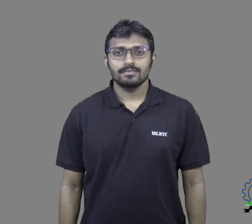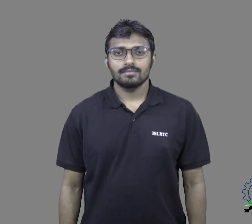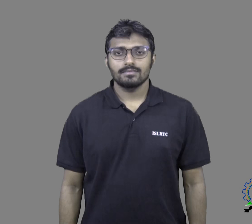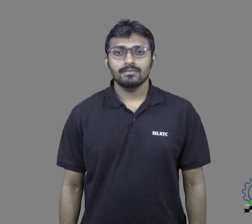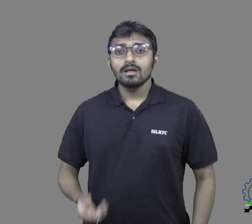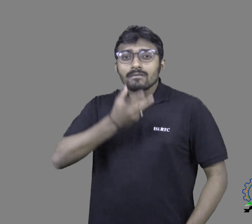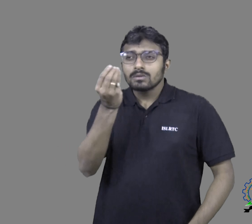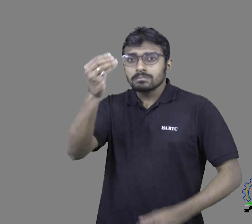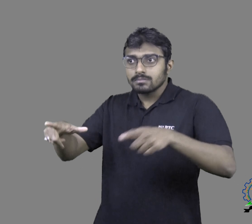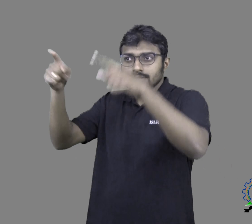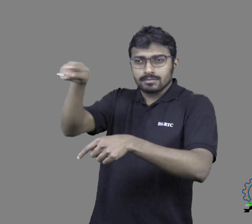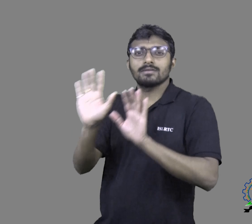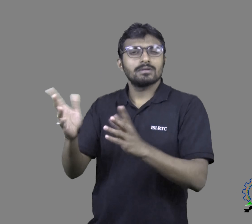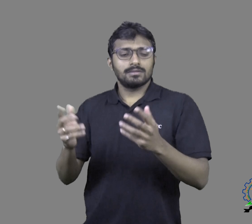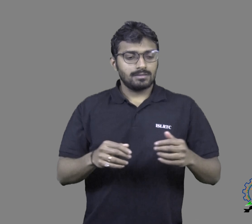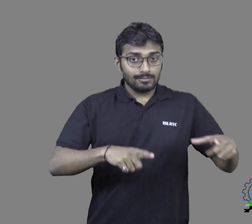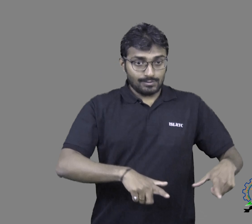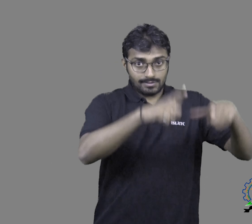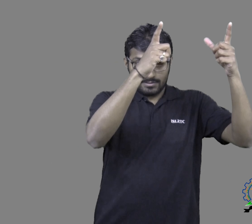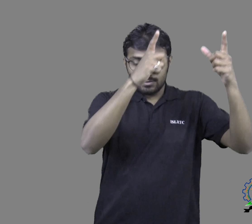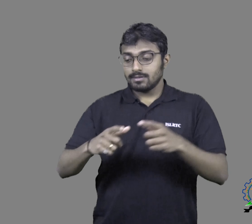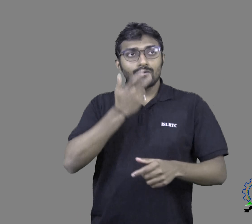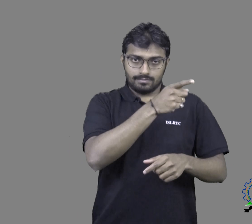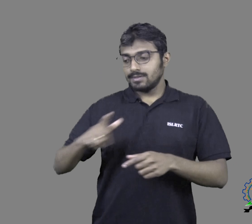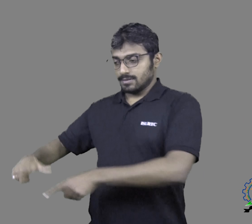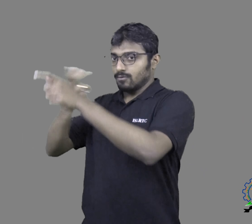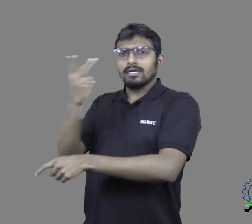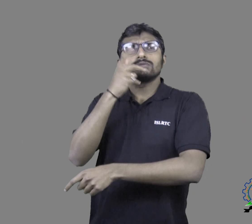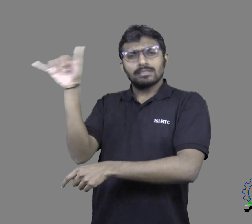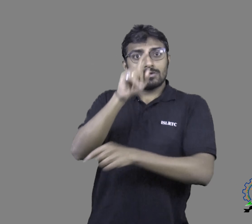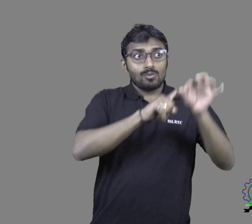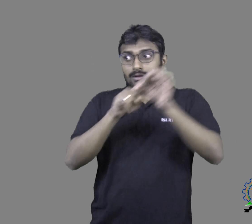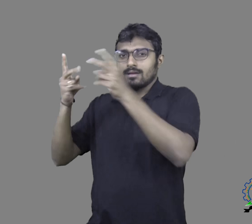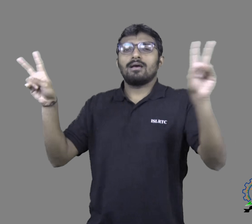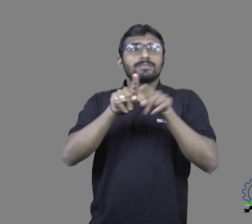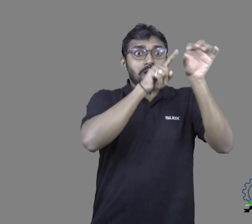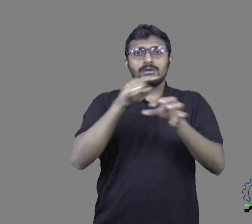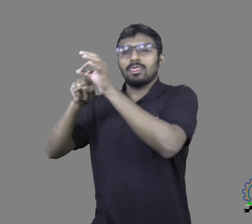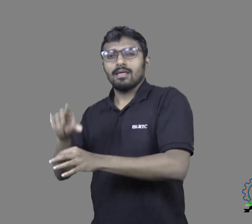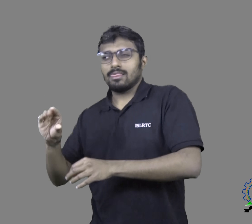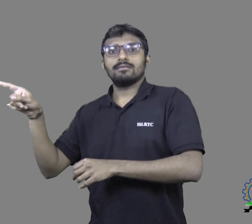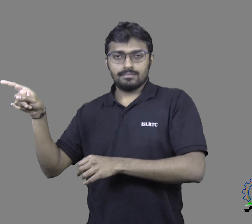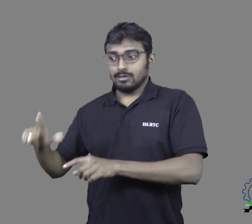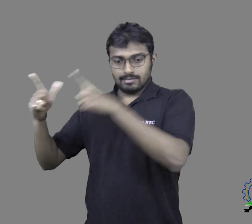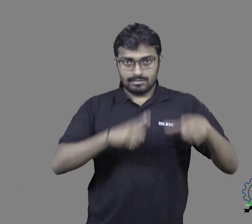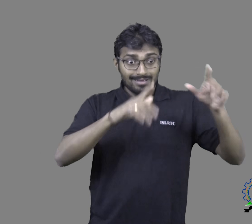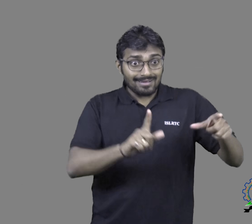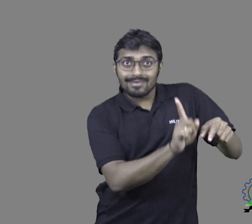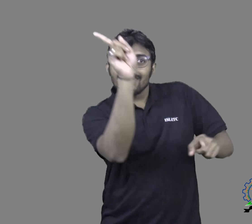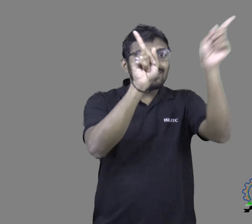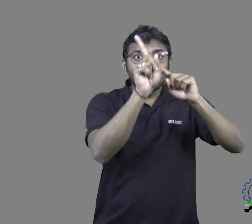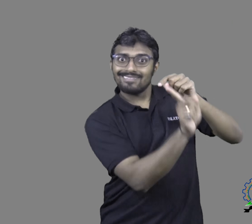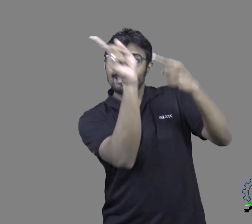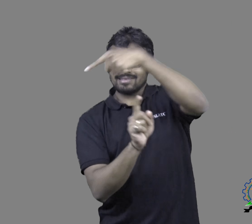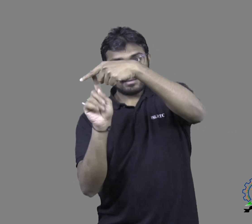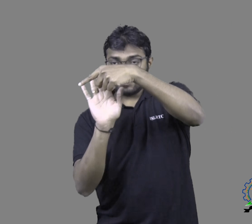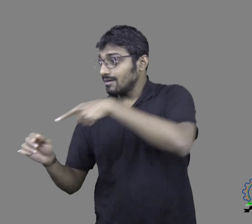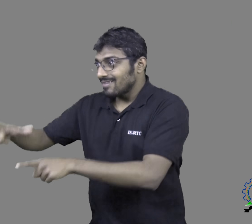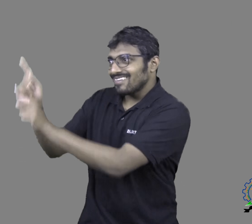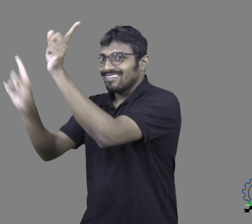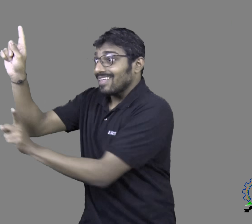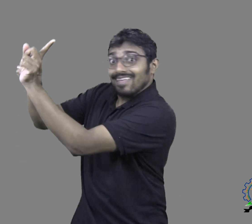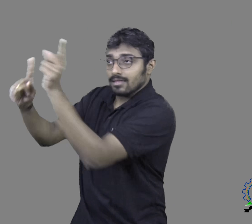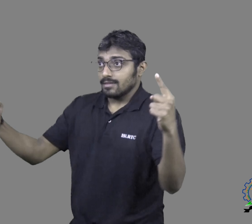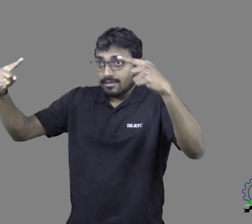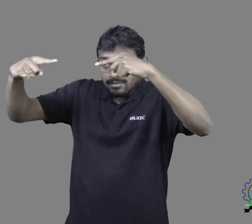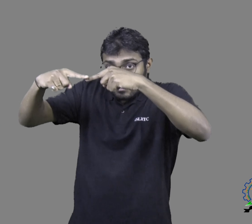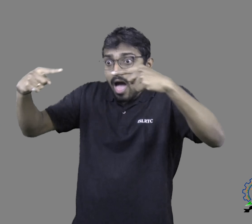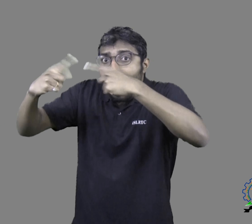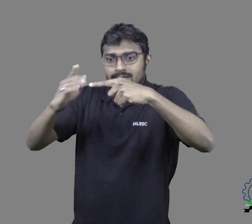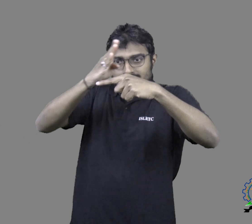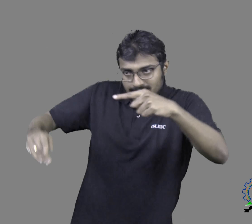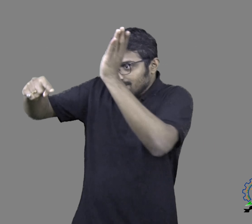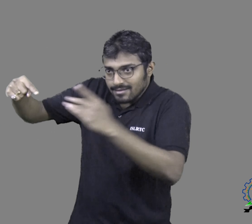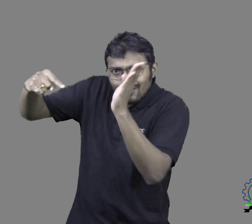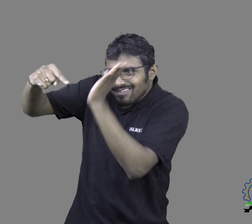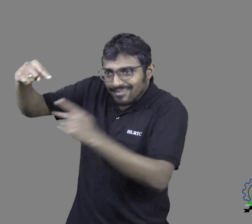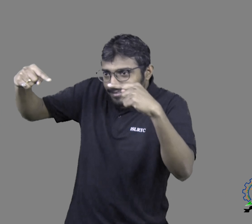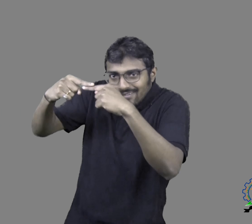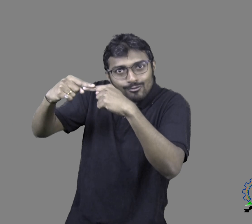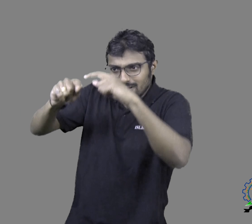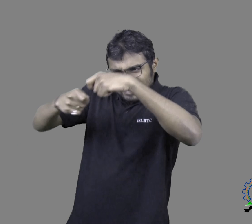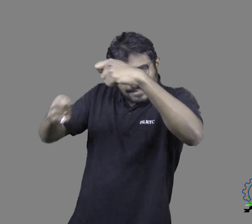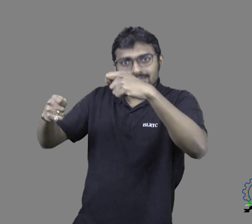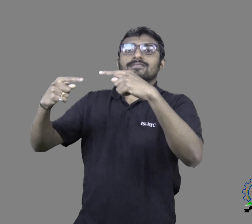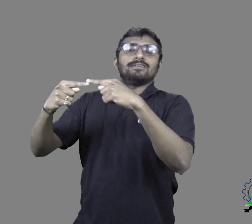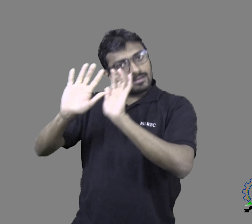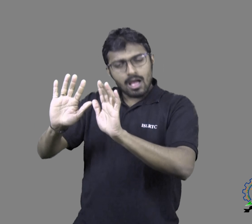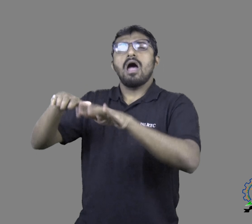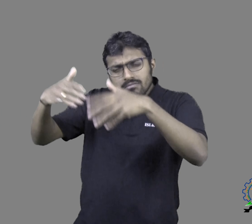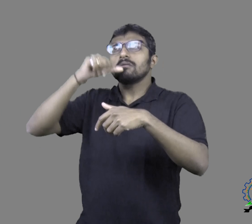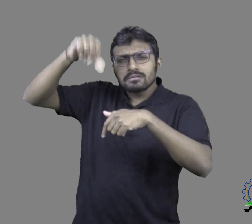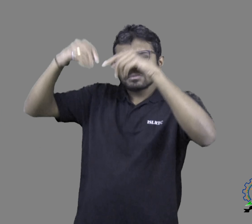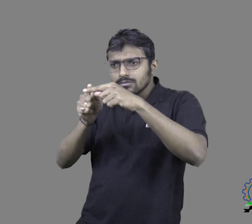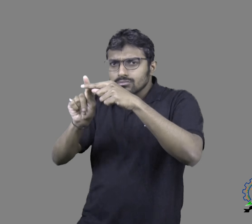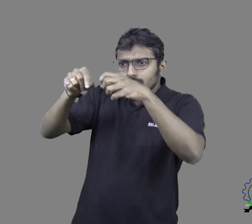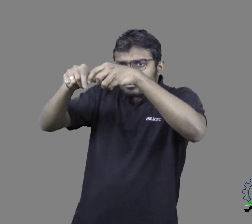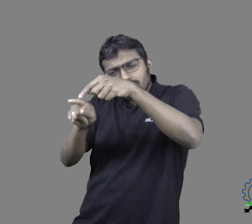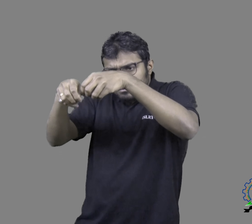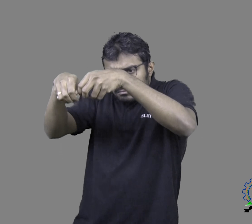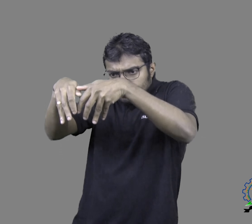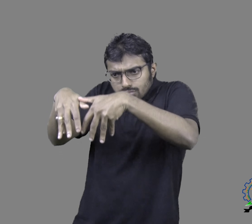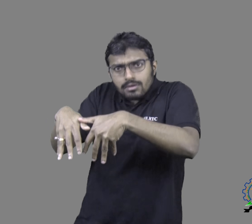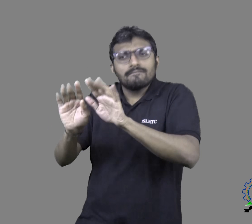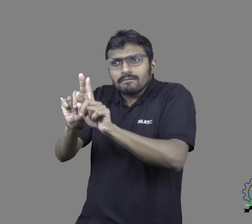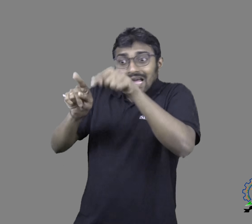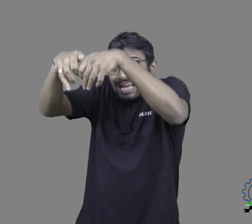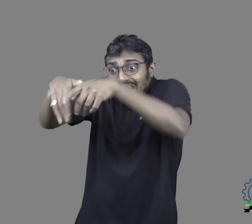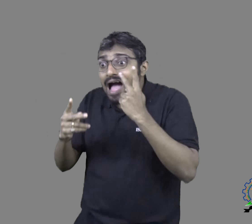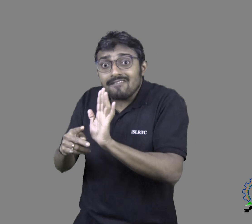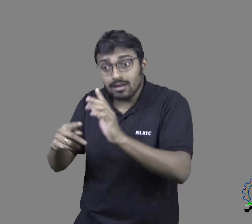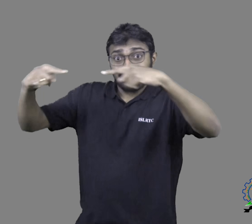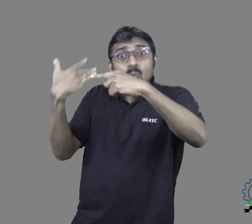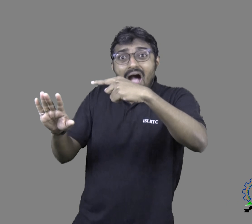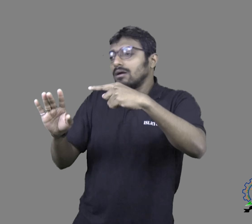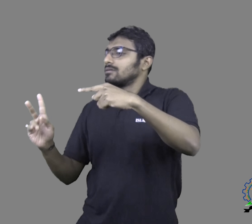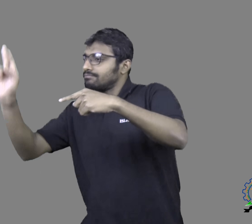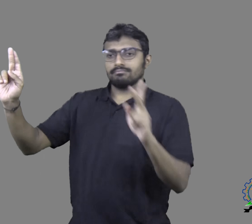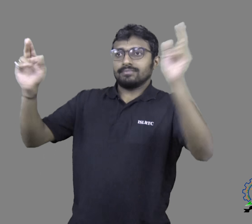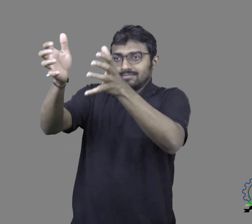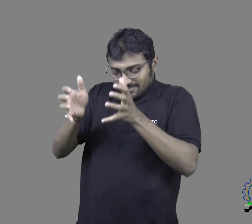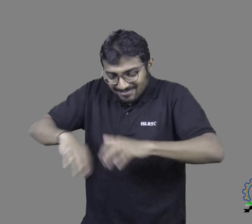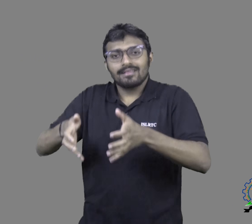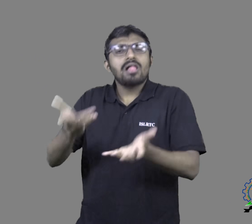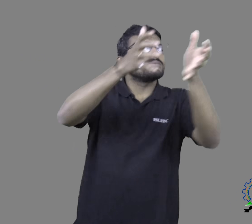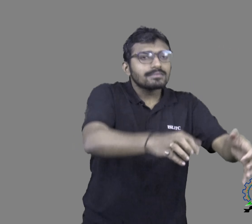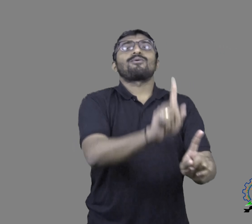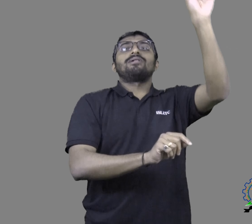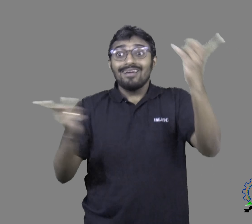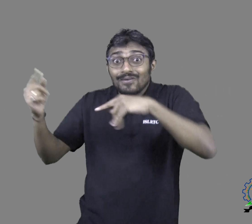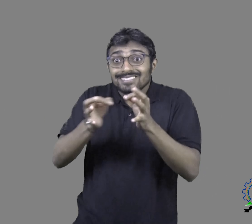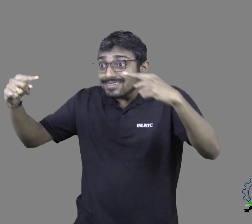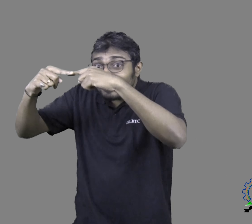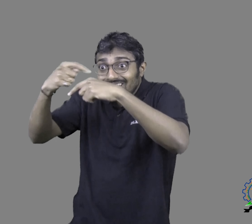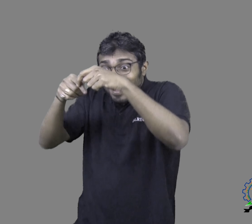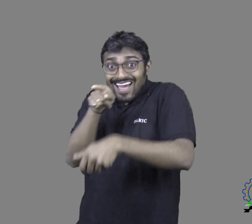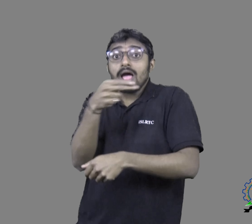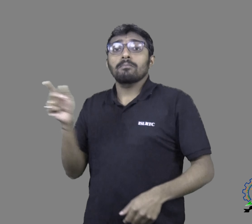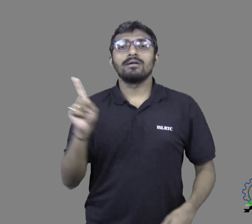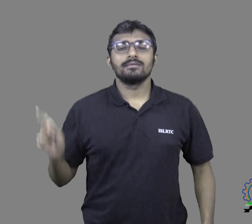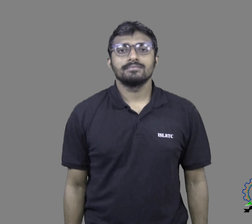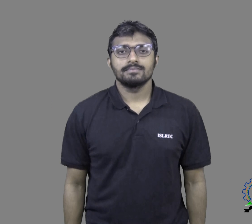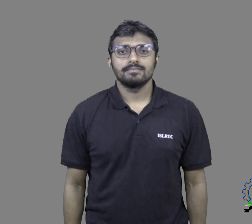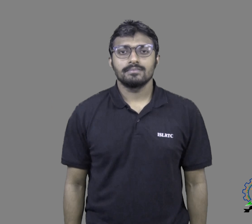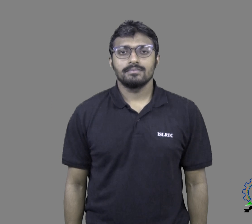Grafting